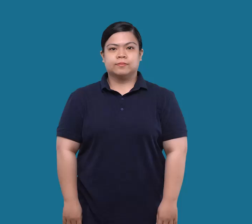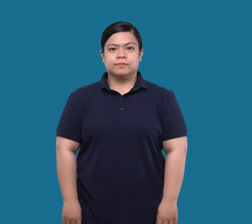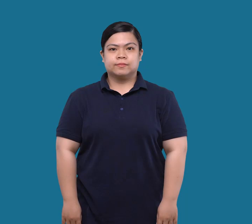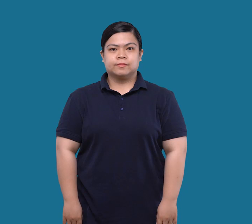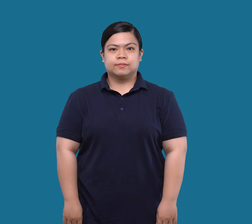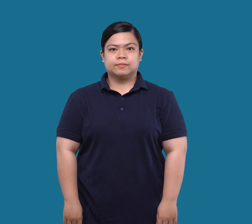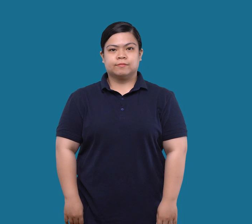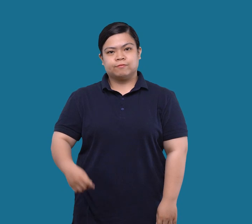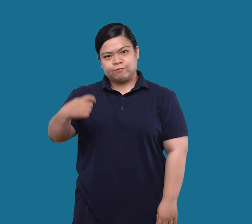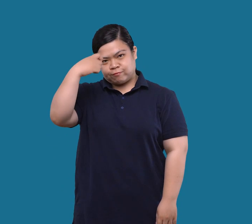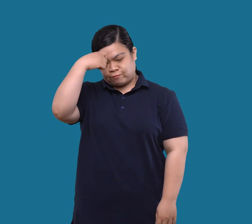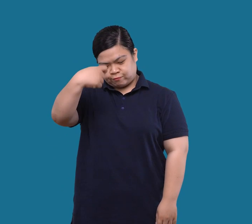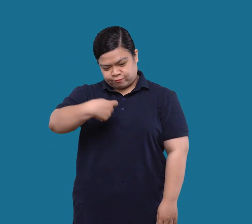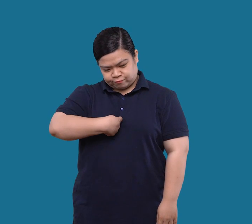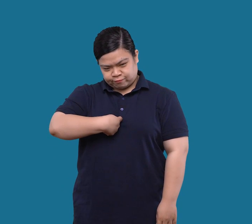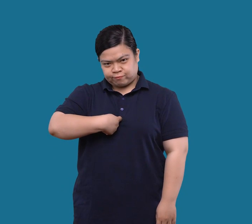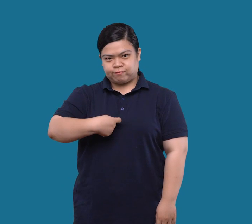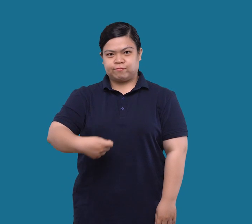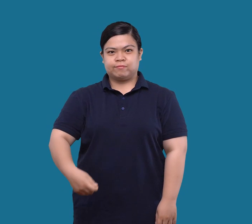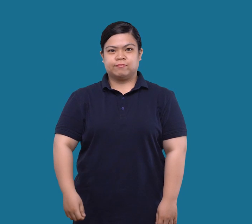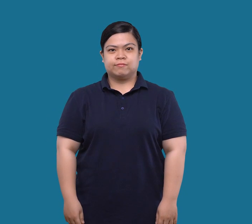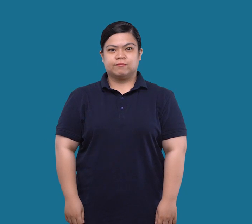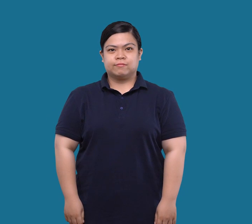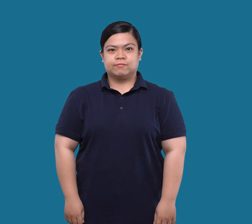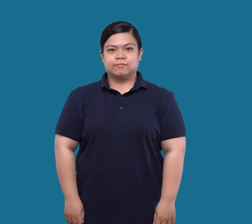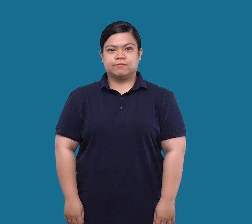tự trọng